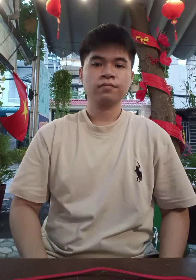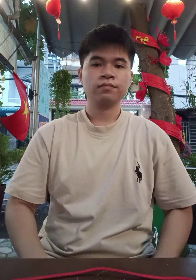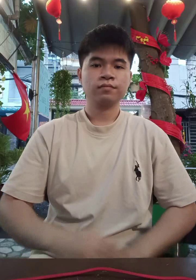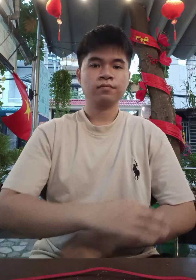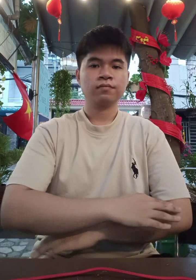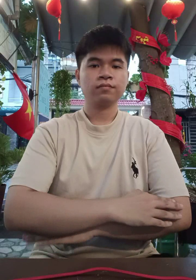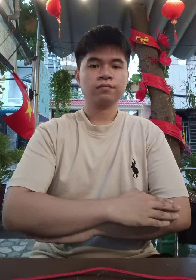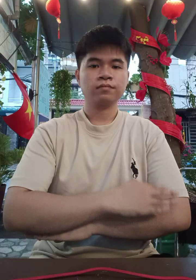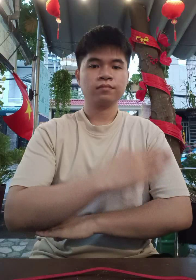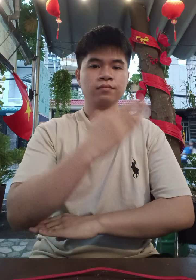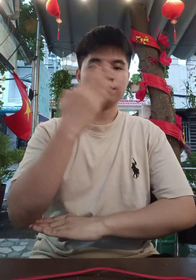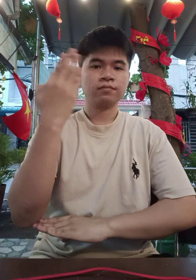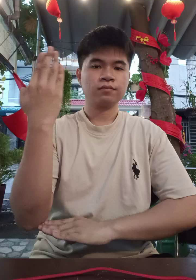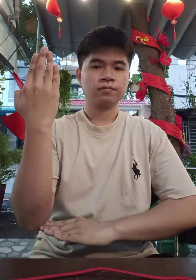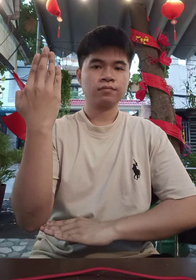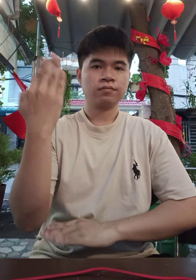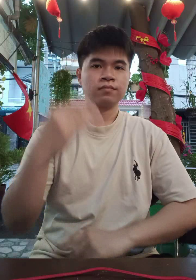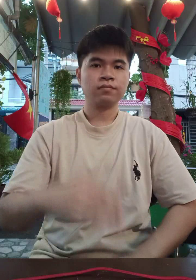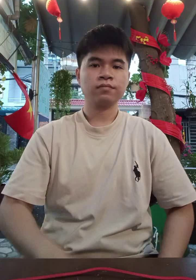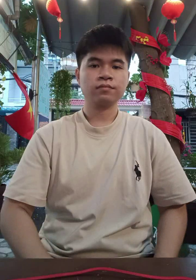buoi sang